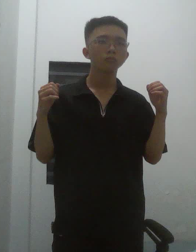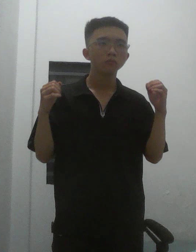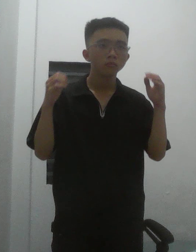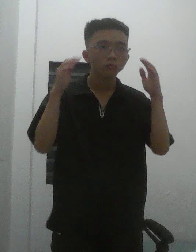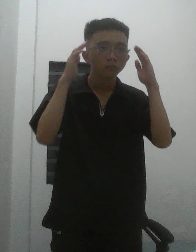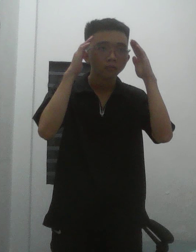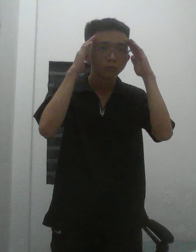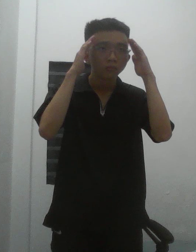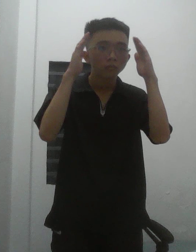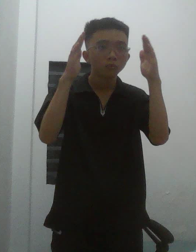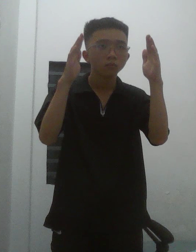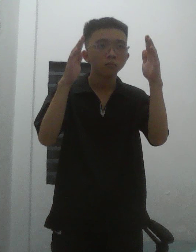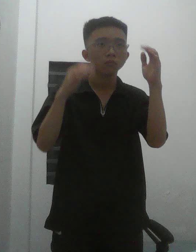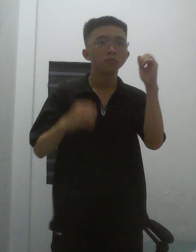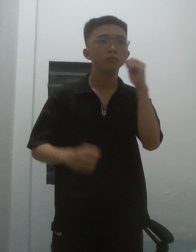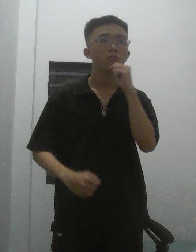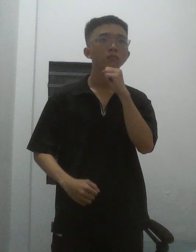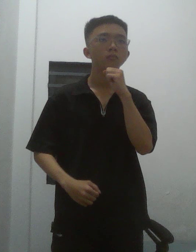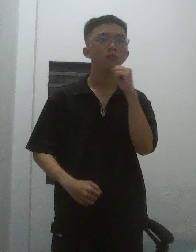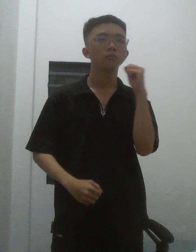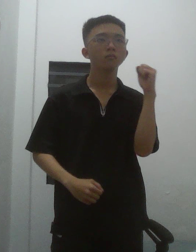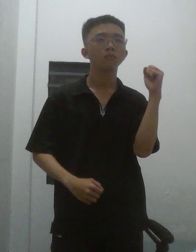khong quan tam